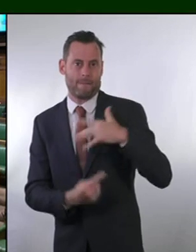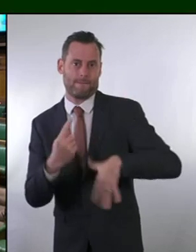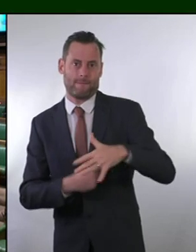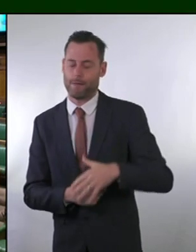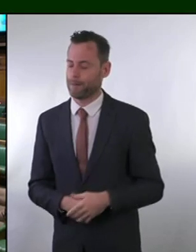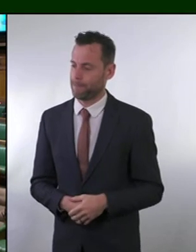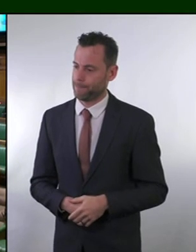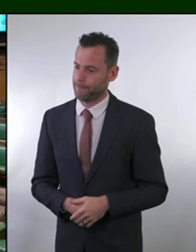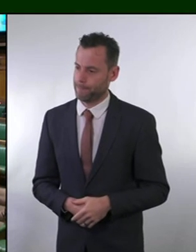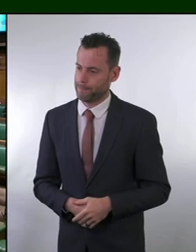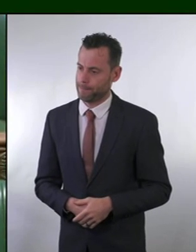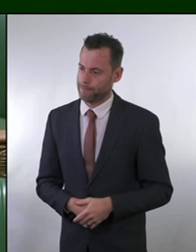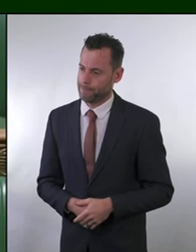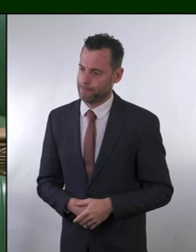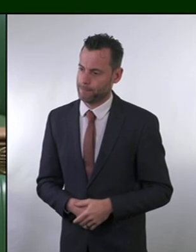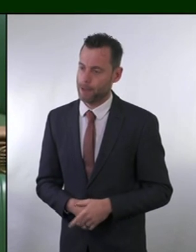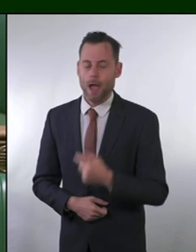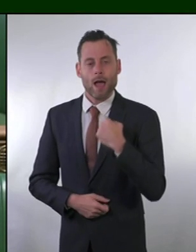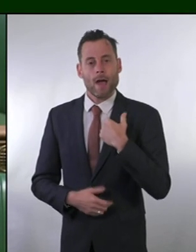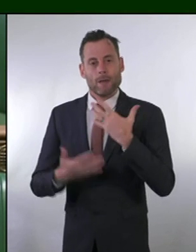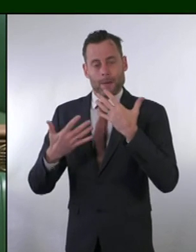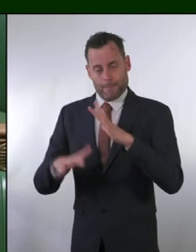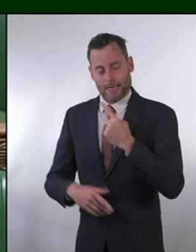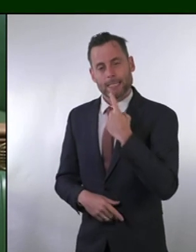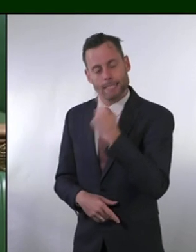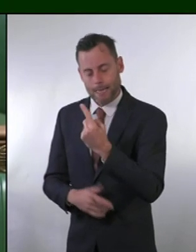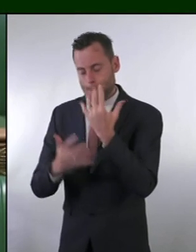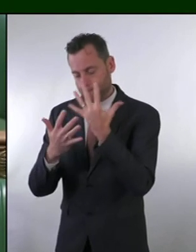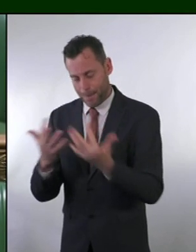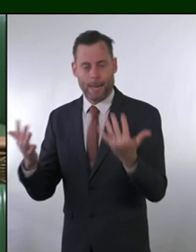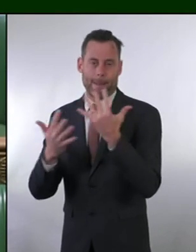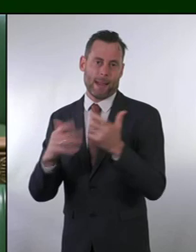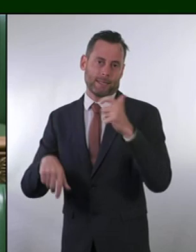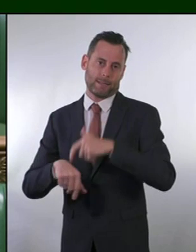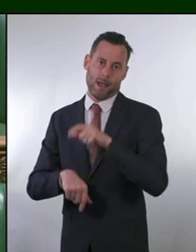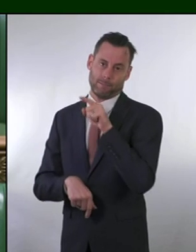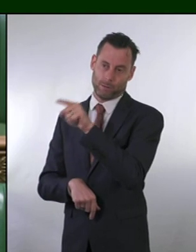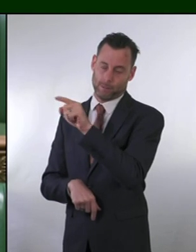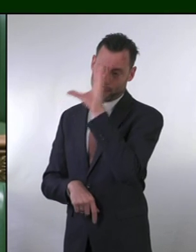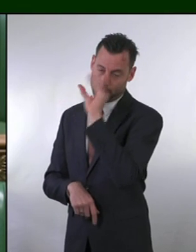As I have said many times to the right hon.